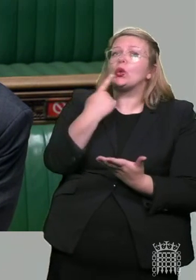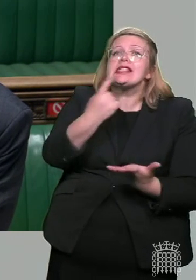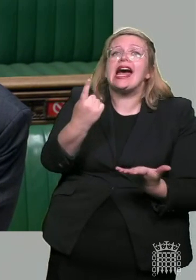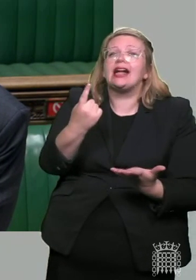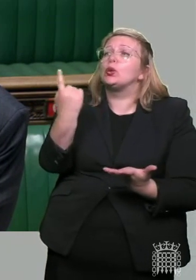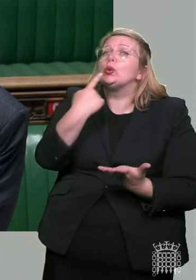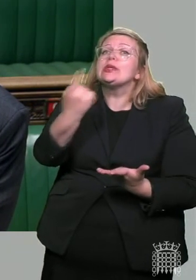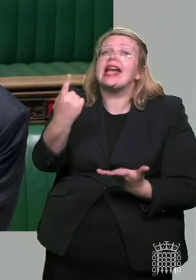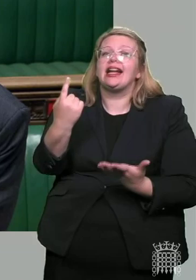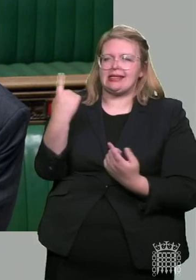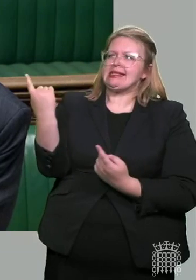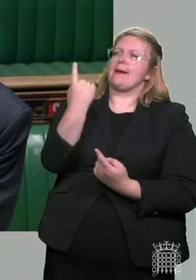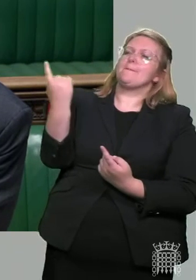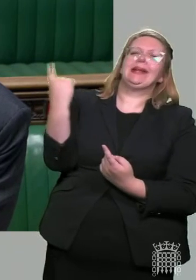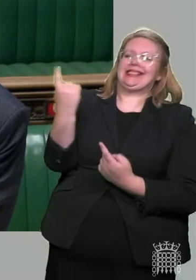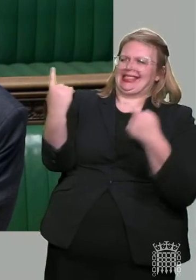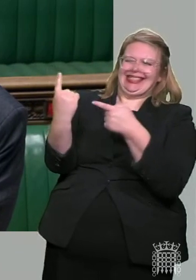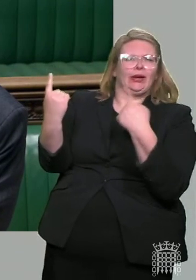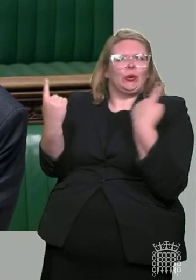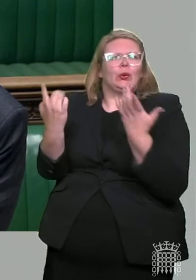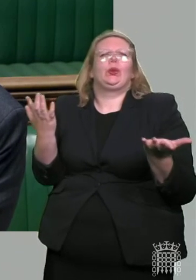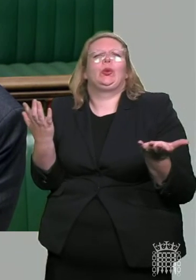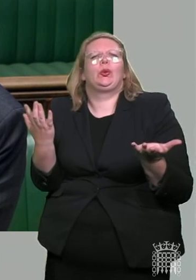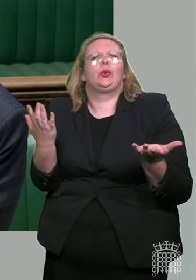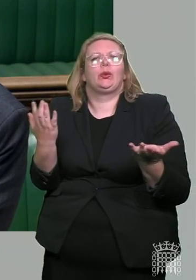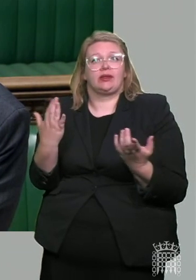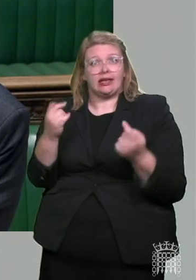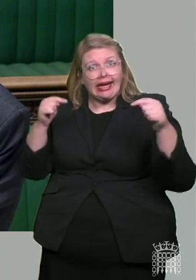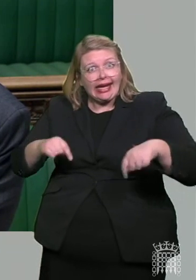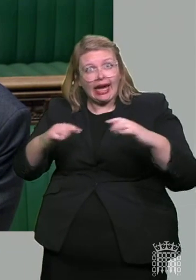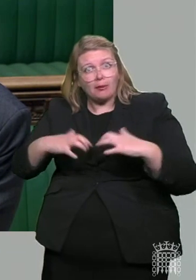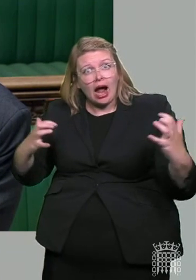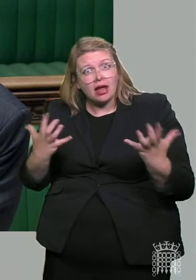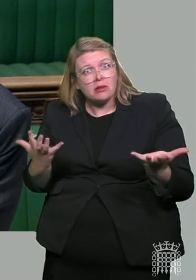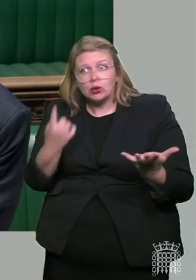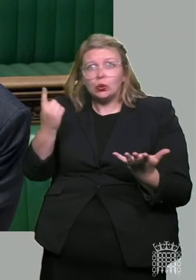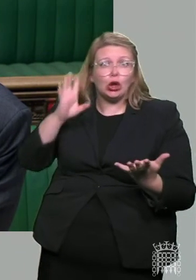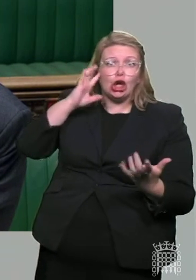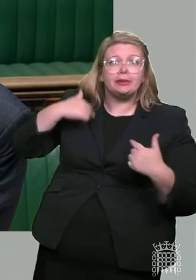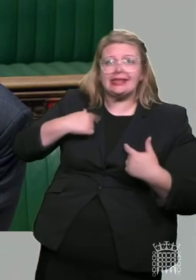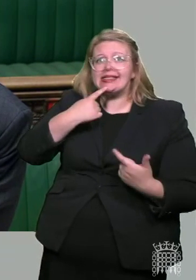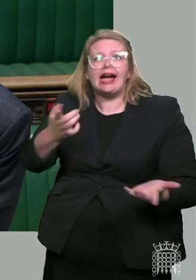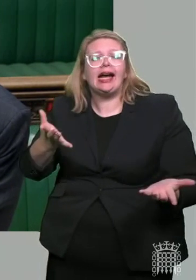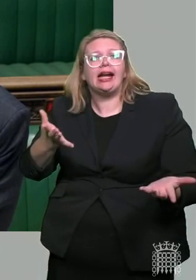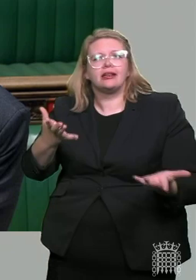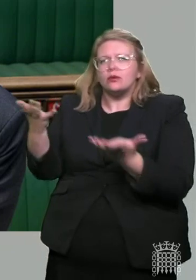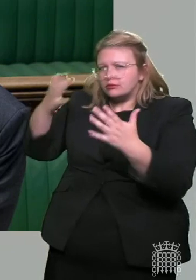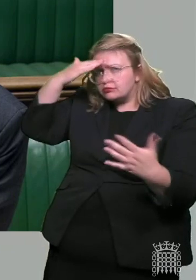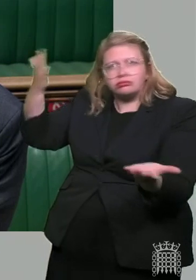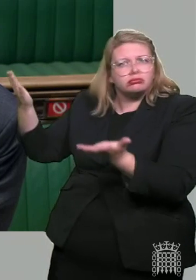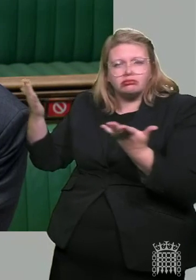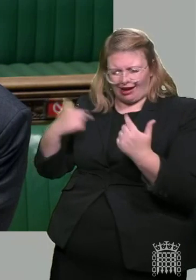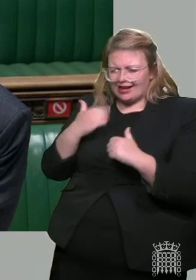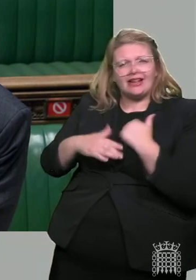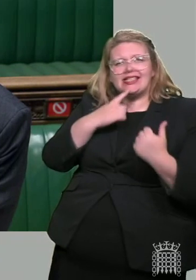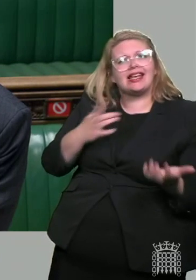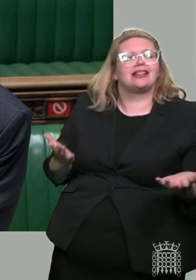He says that they are willing to go on oath; perhaps they are sitting somewhere in this building; I rather doubt it, because I did not say those words.